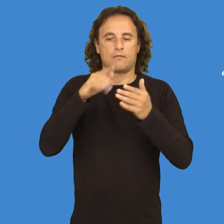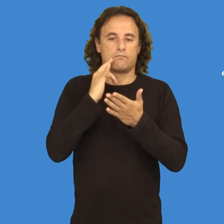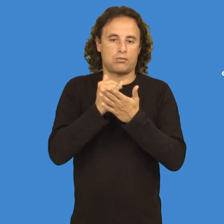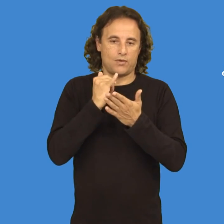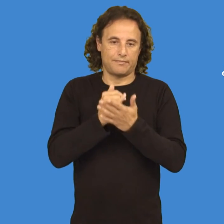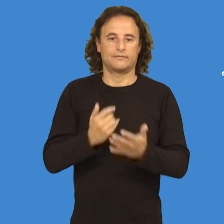probar